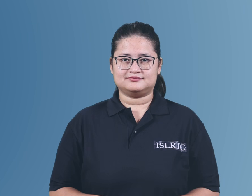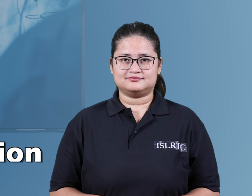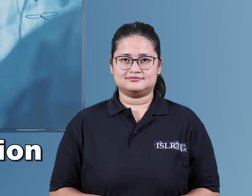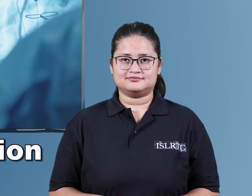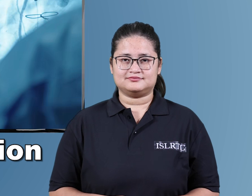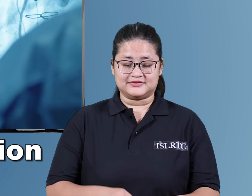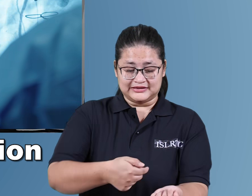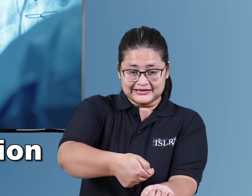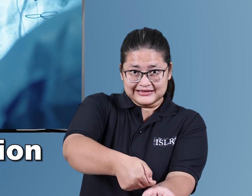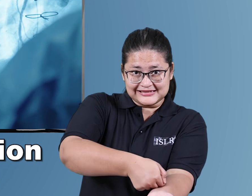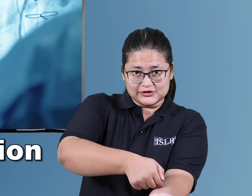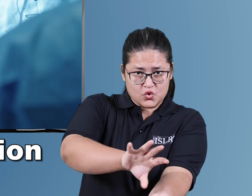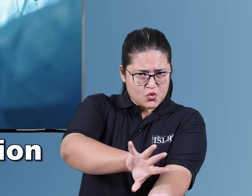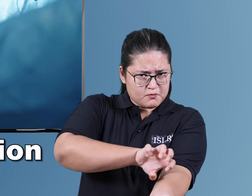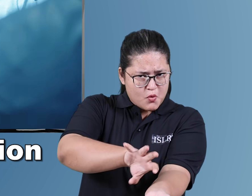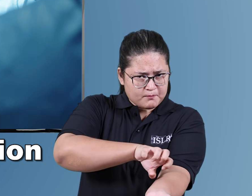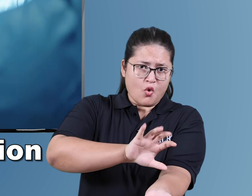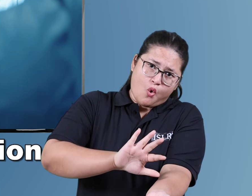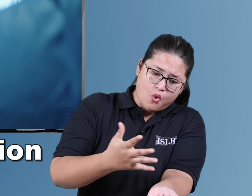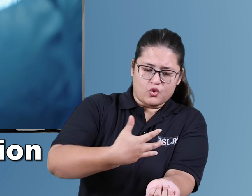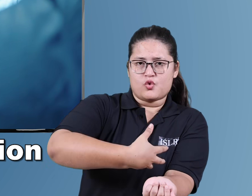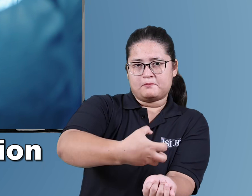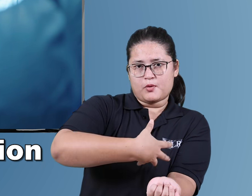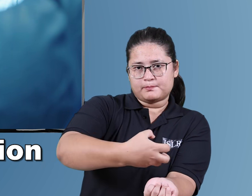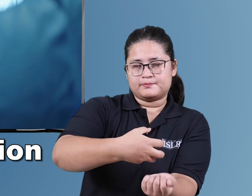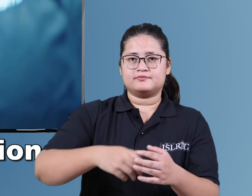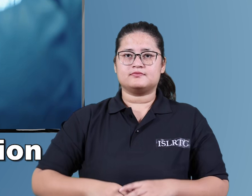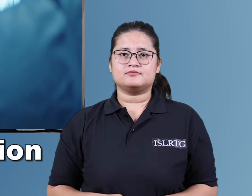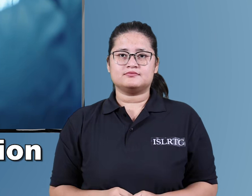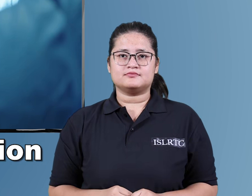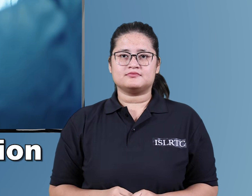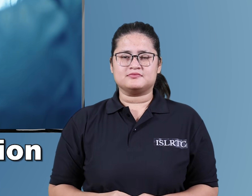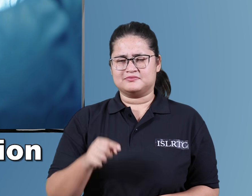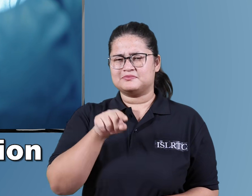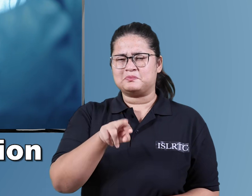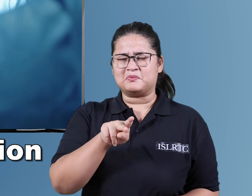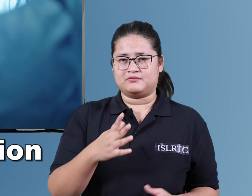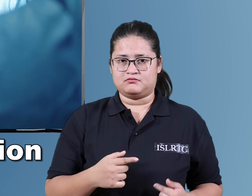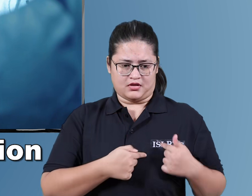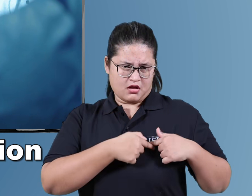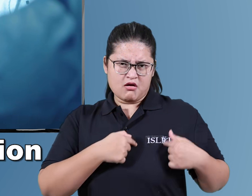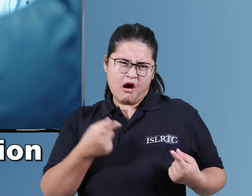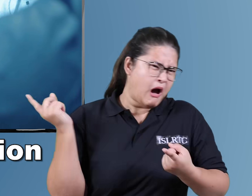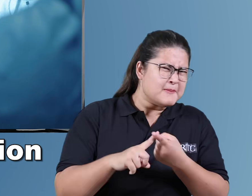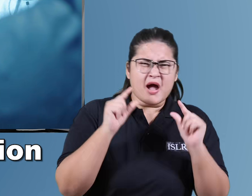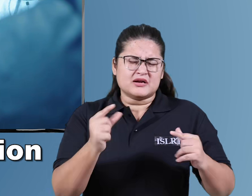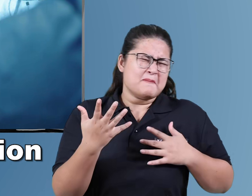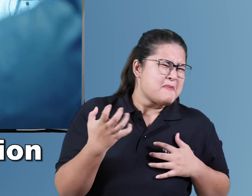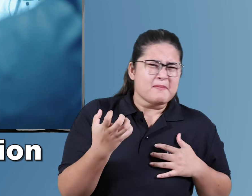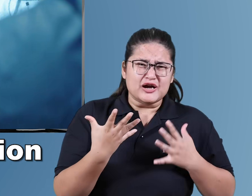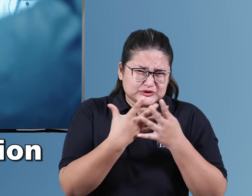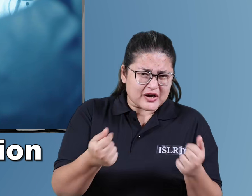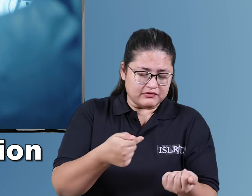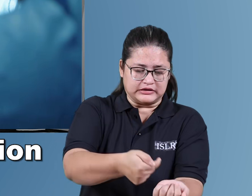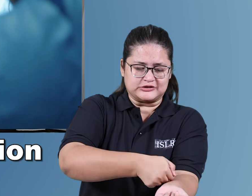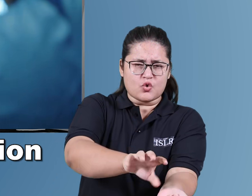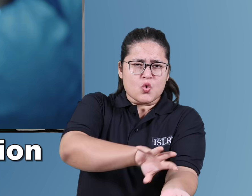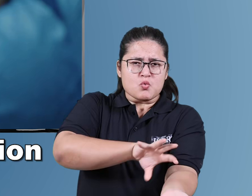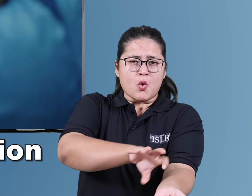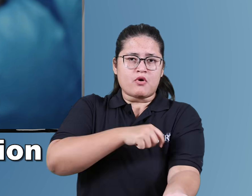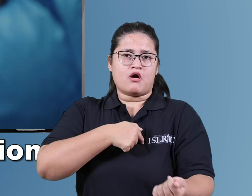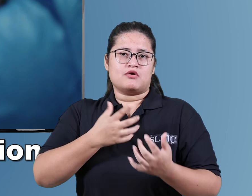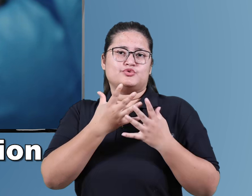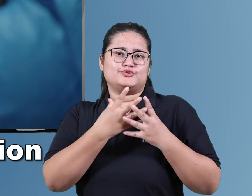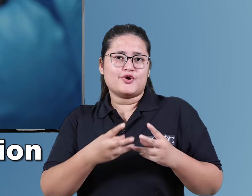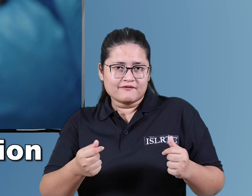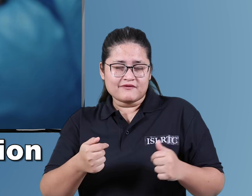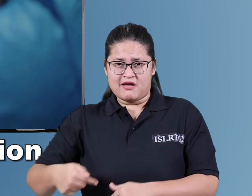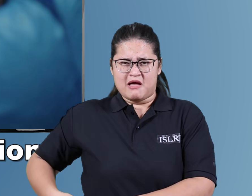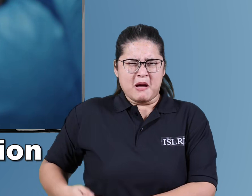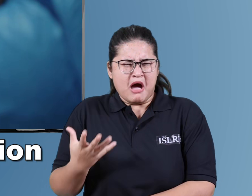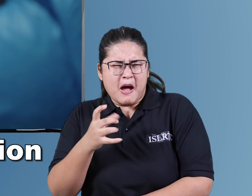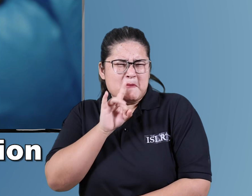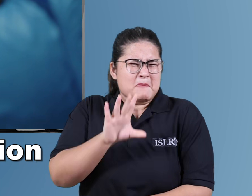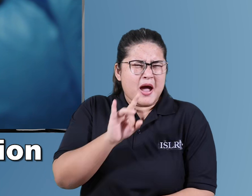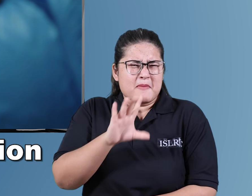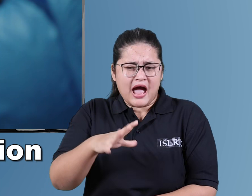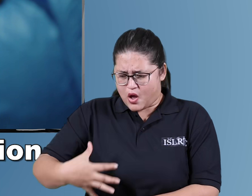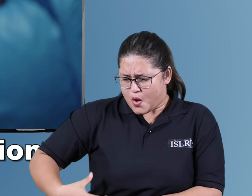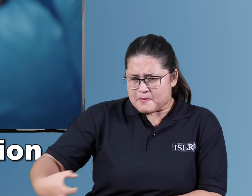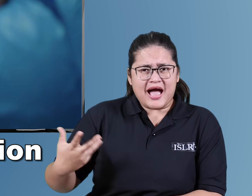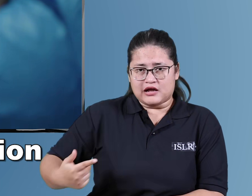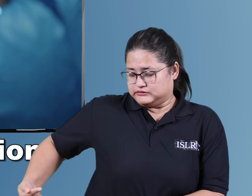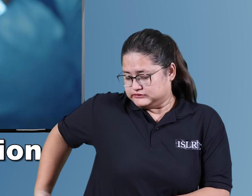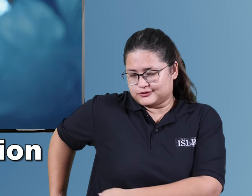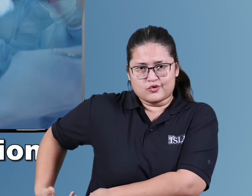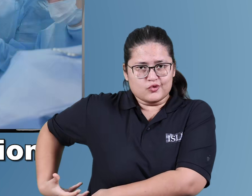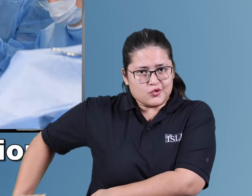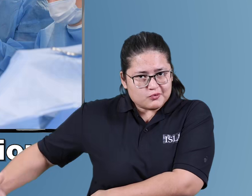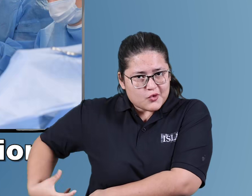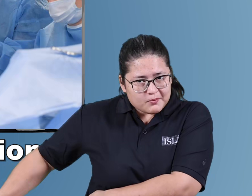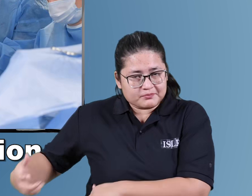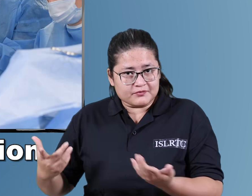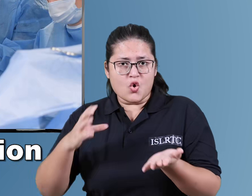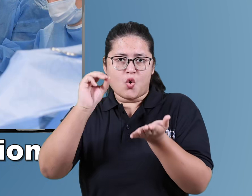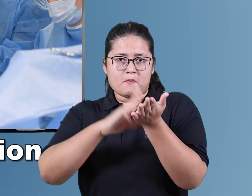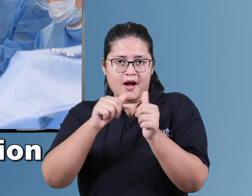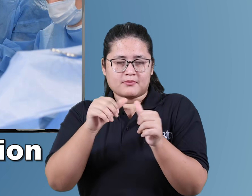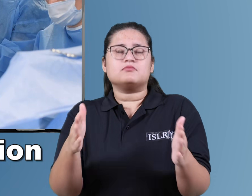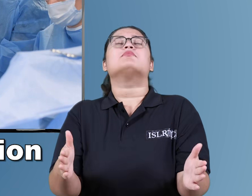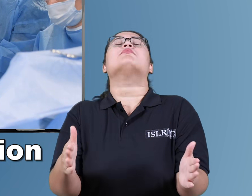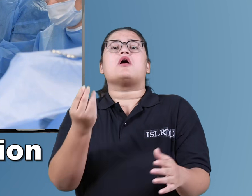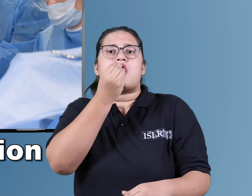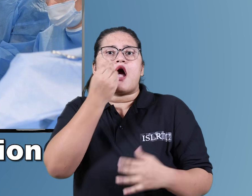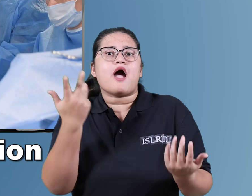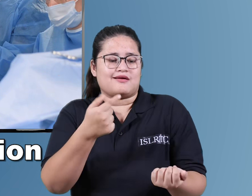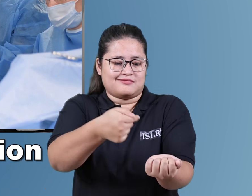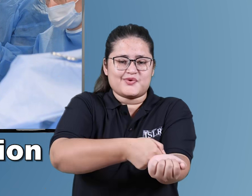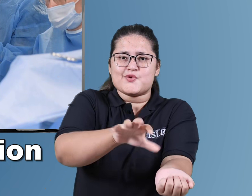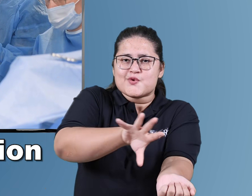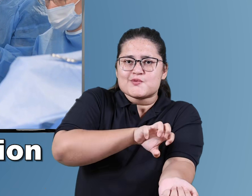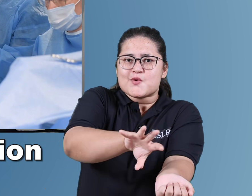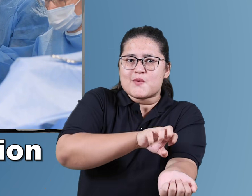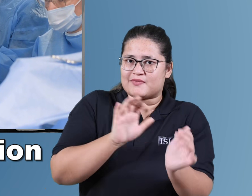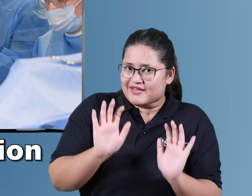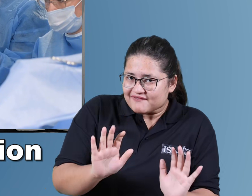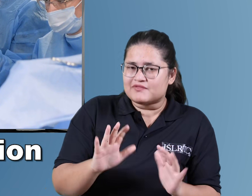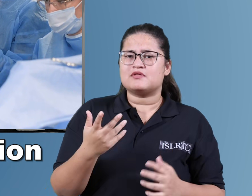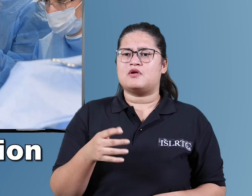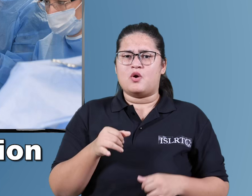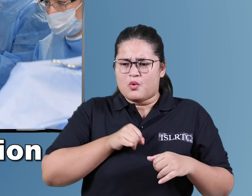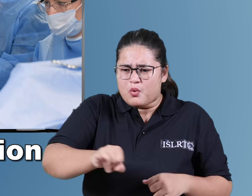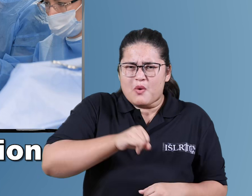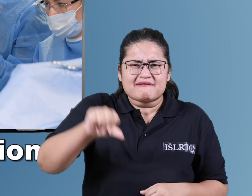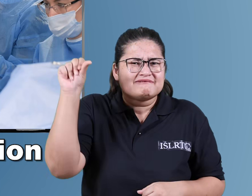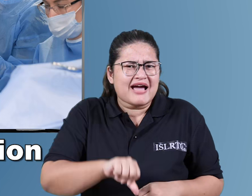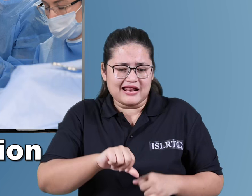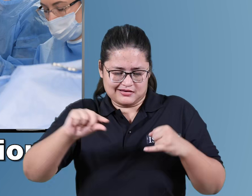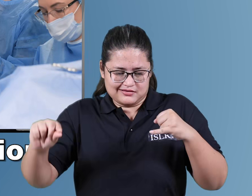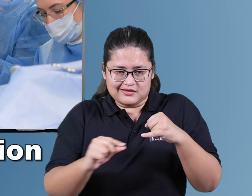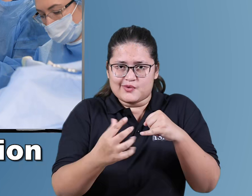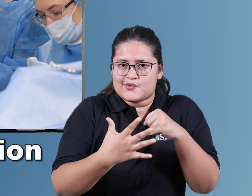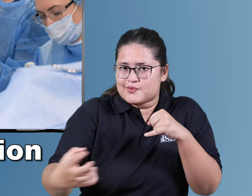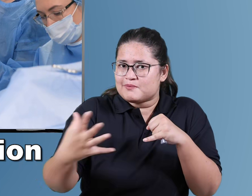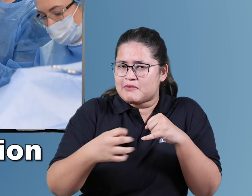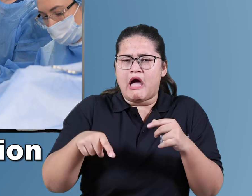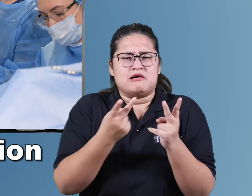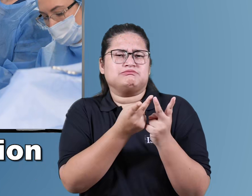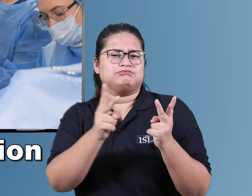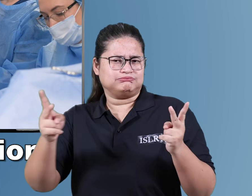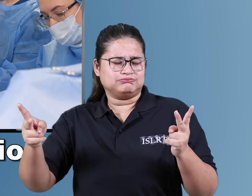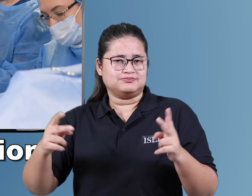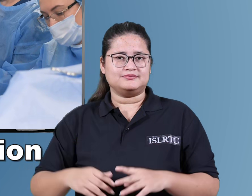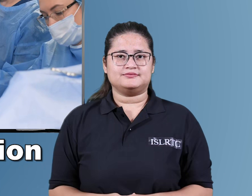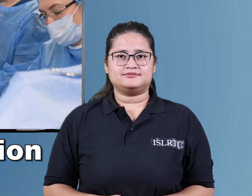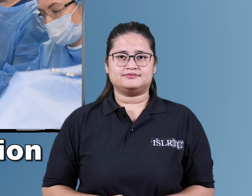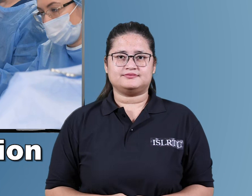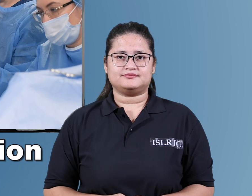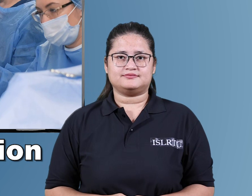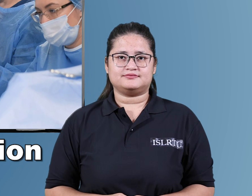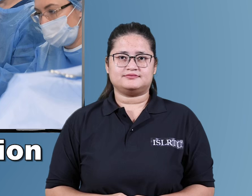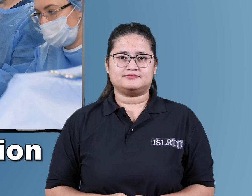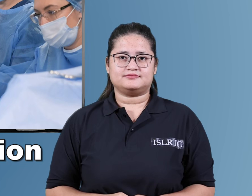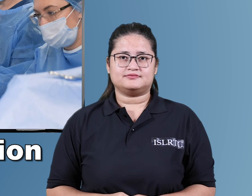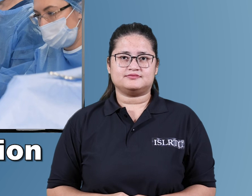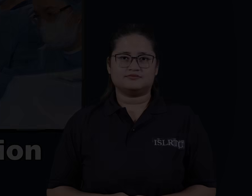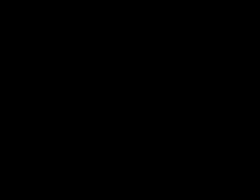Catheterization When the heart requires medication, a catheter may be used to administer the drugs directly. It is used in various other scenarios too: (i) to drain excess fluid in the kidneys; (ii) to provide nutrition, and administer fluids to a person in a coma; (iii) to drain urine, amongst others.